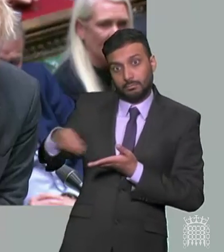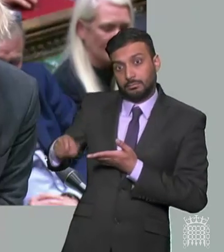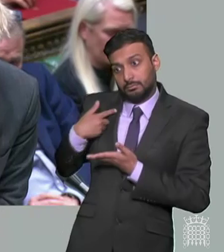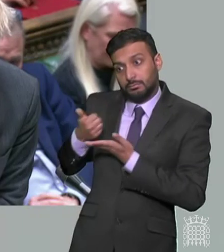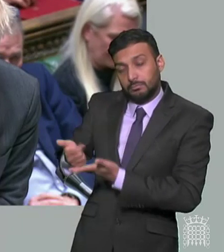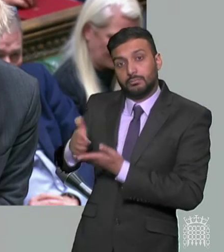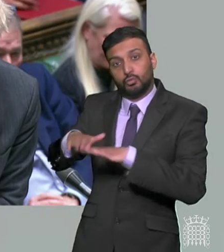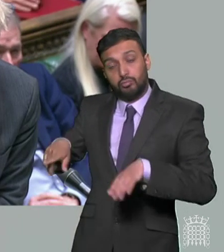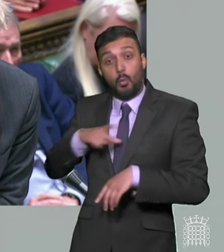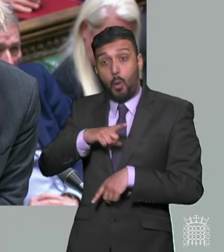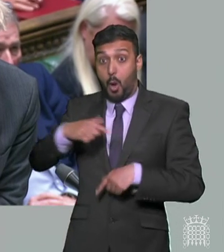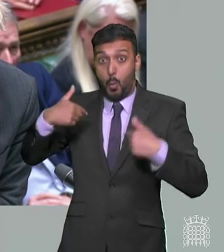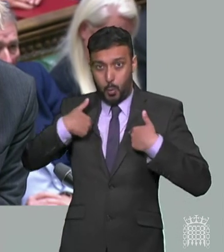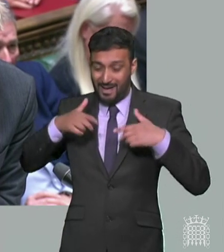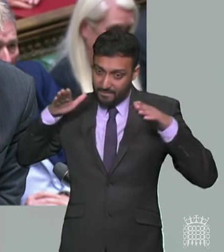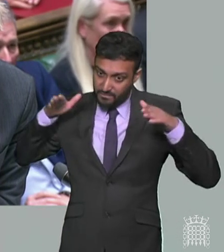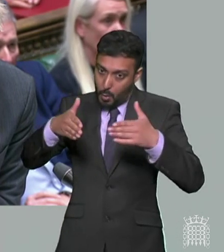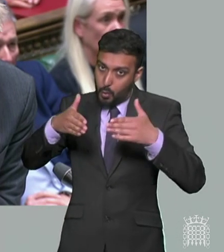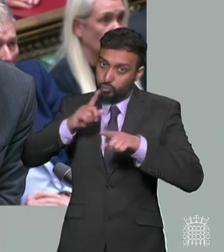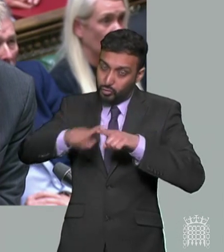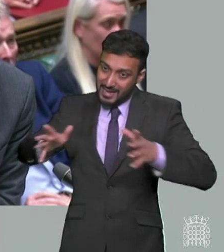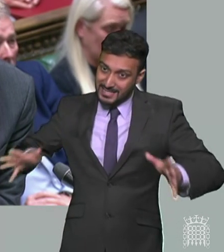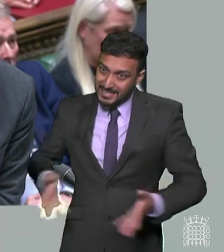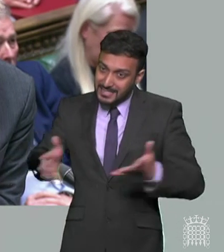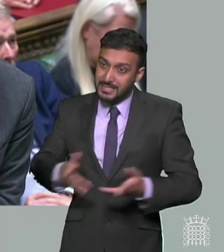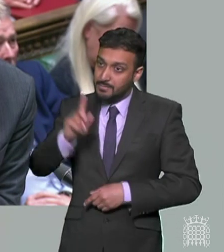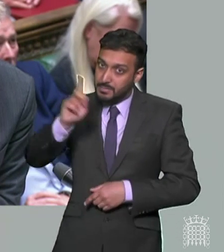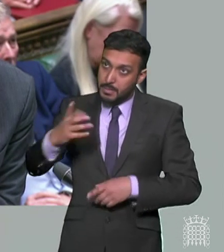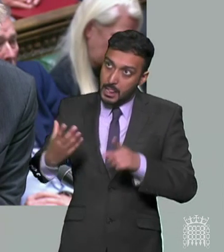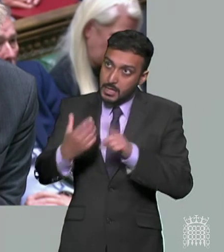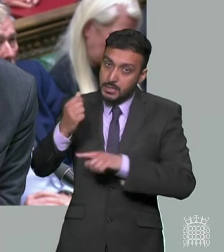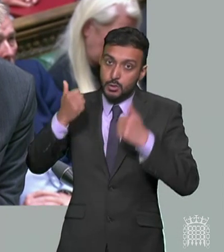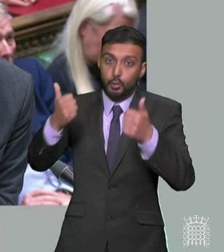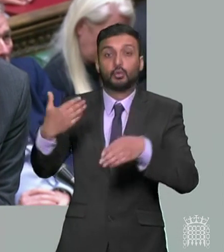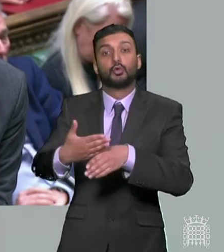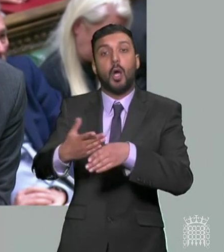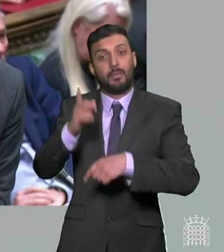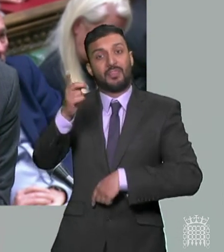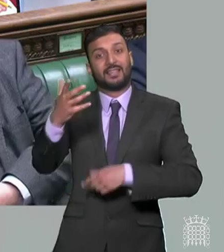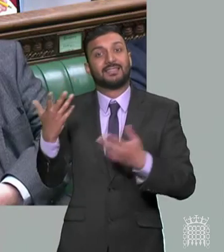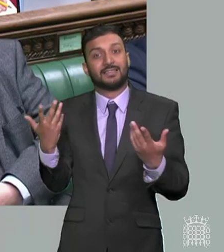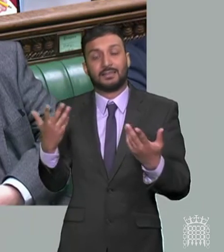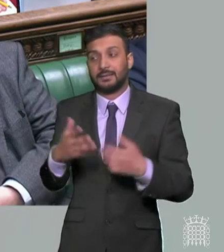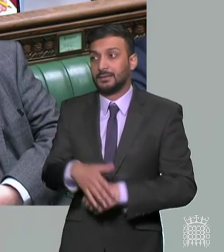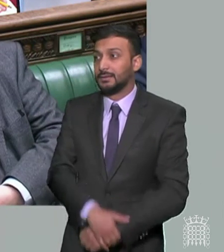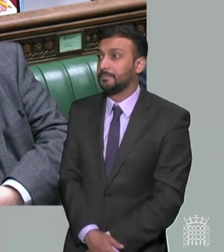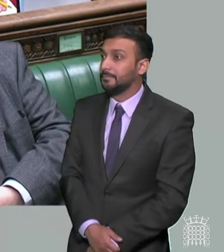That is what counts—and as for our respective political longevities, I would not like to bet on him outlasting me.